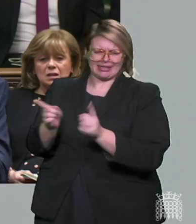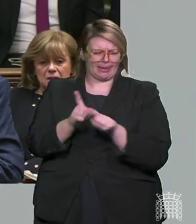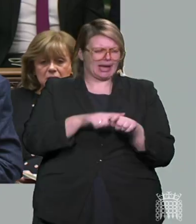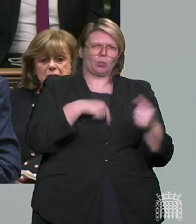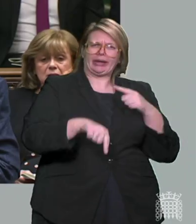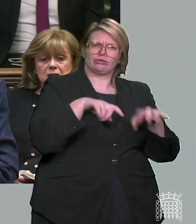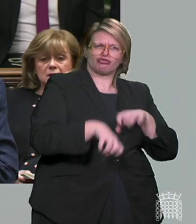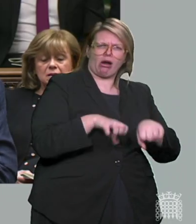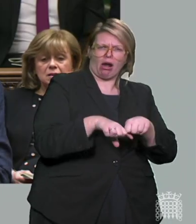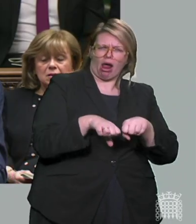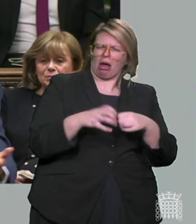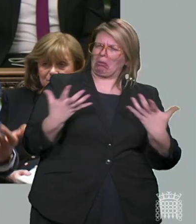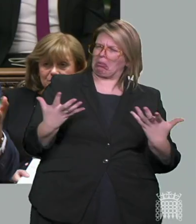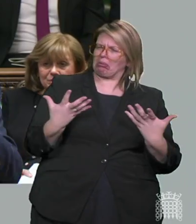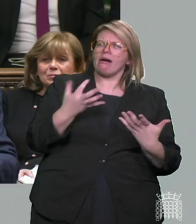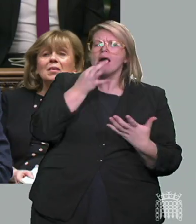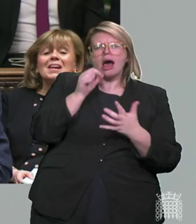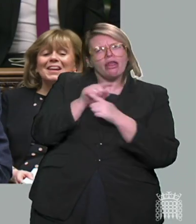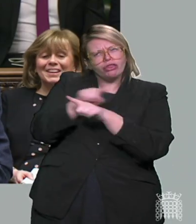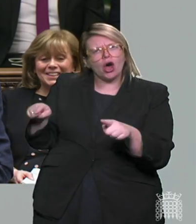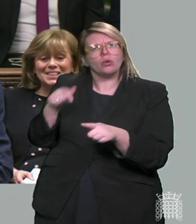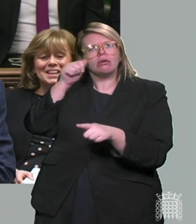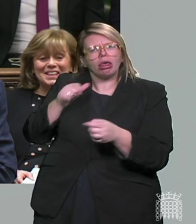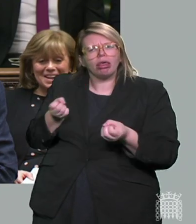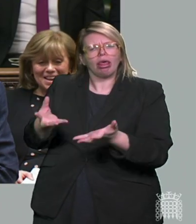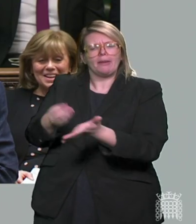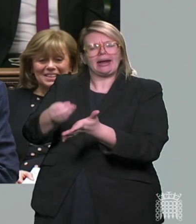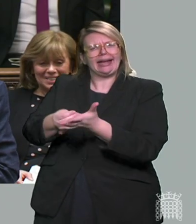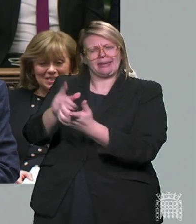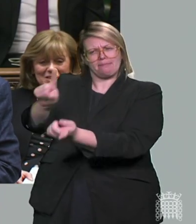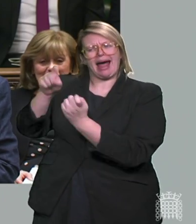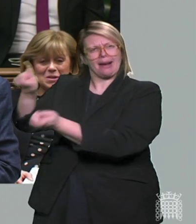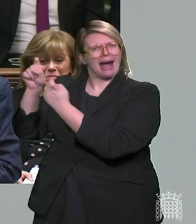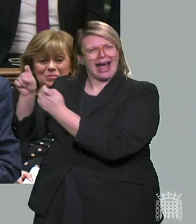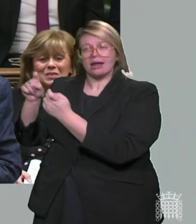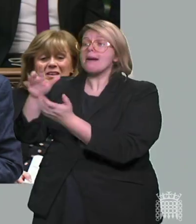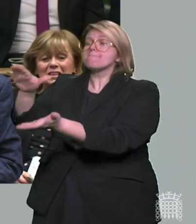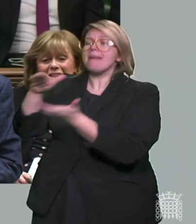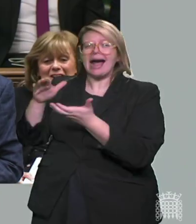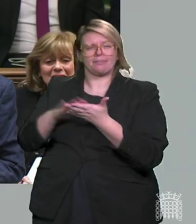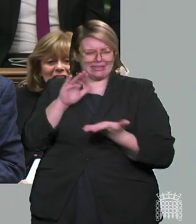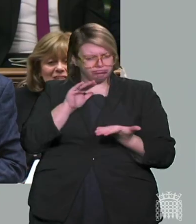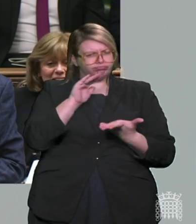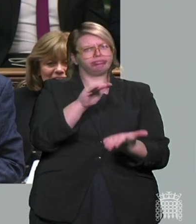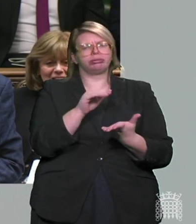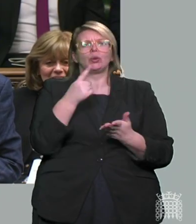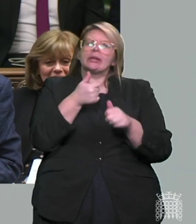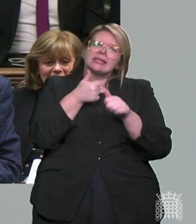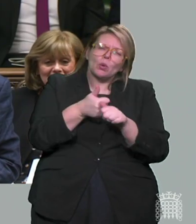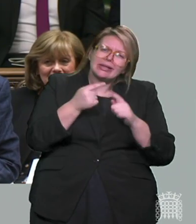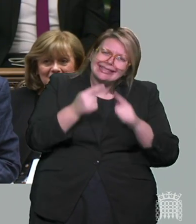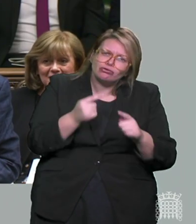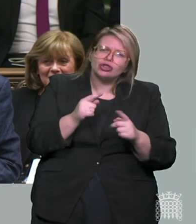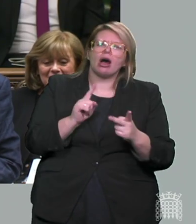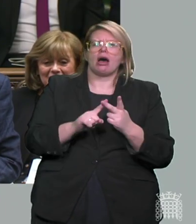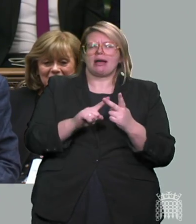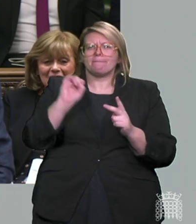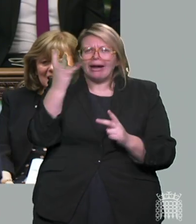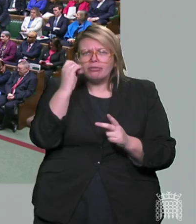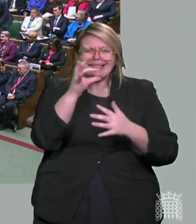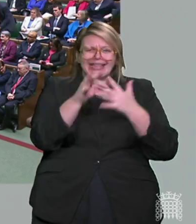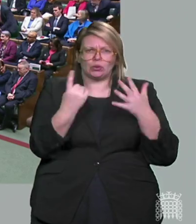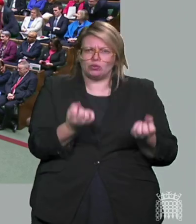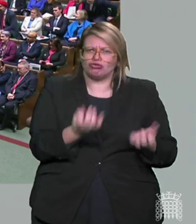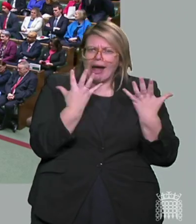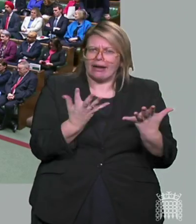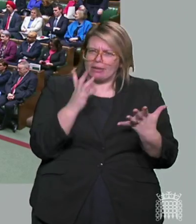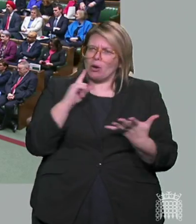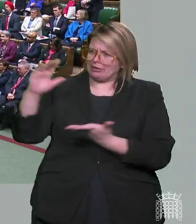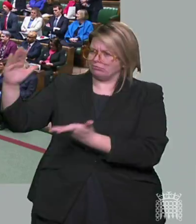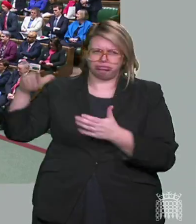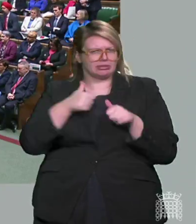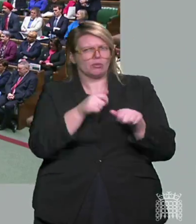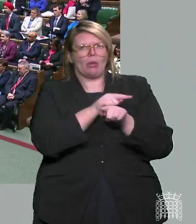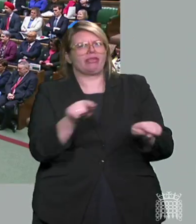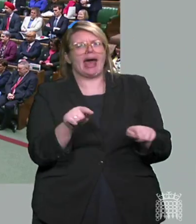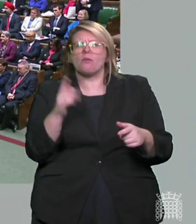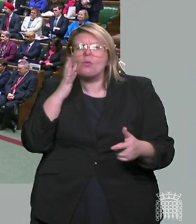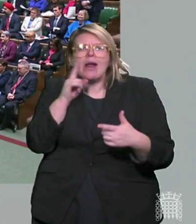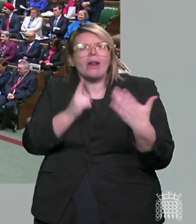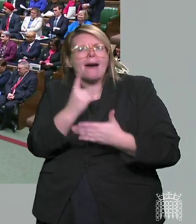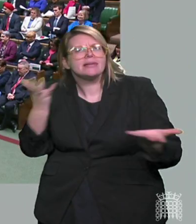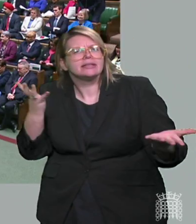When will he help us to recover some of that lost money, so that striking nurses, teachers and other public servants can be paid the decent wage that they so richly deserve?